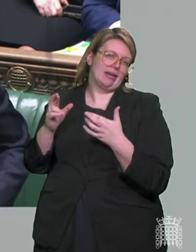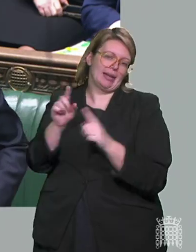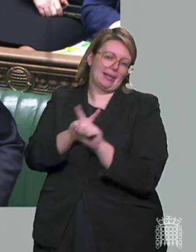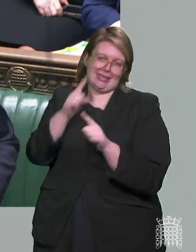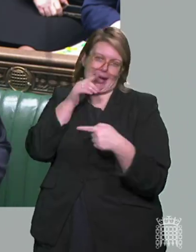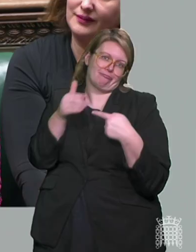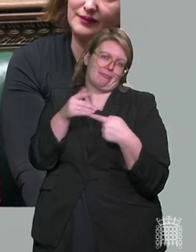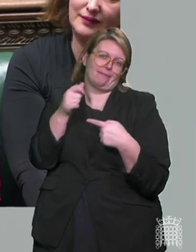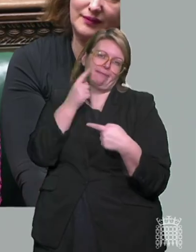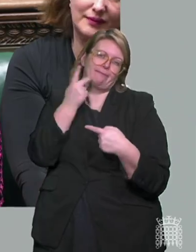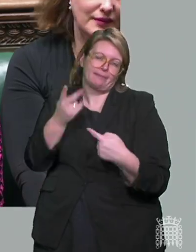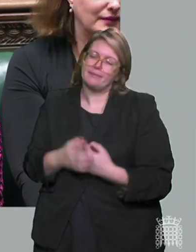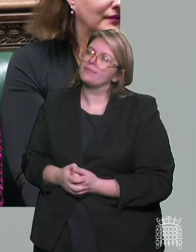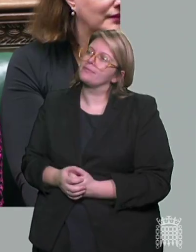in the coming days.